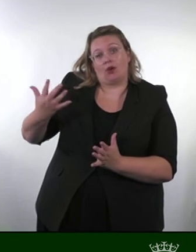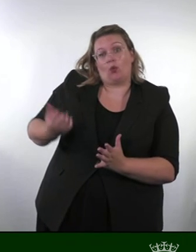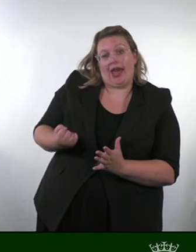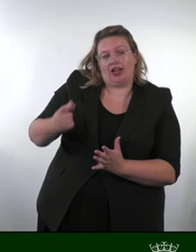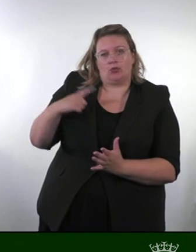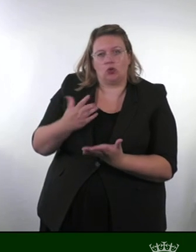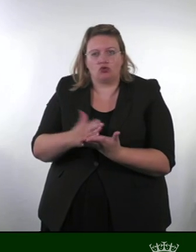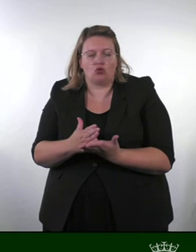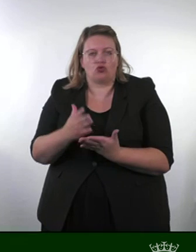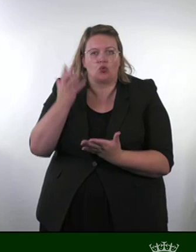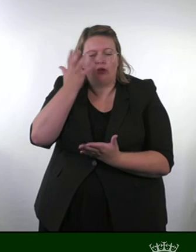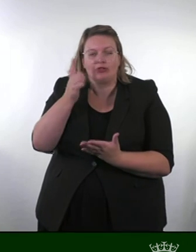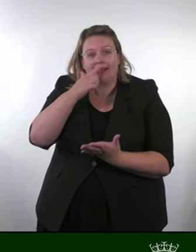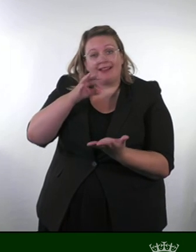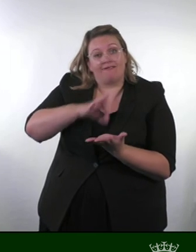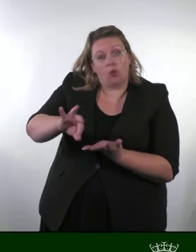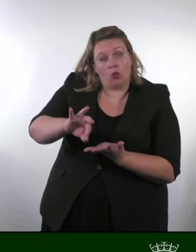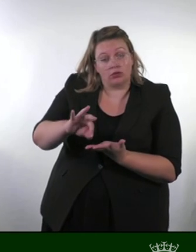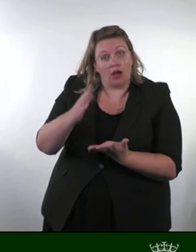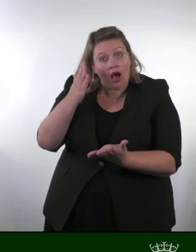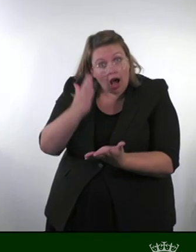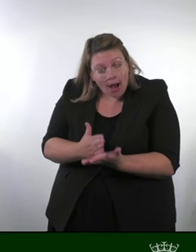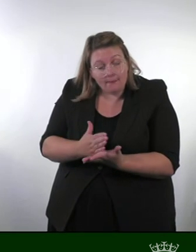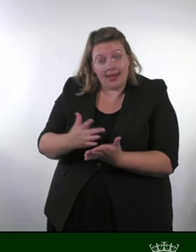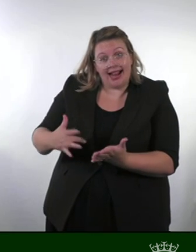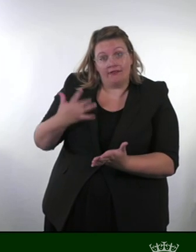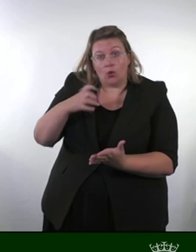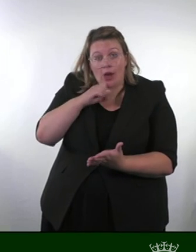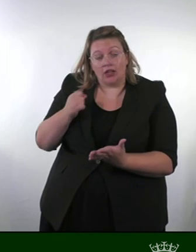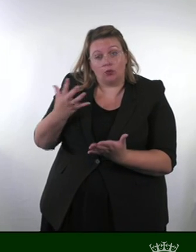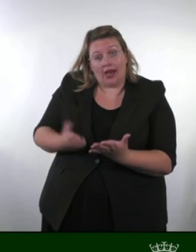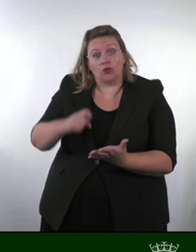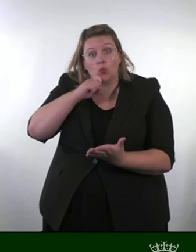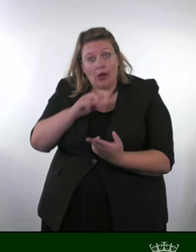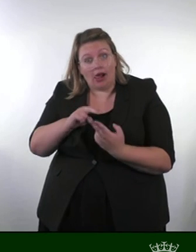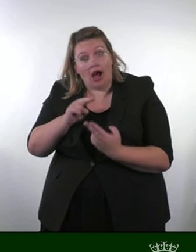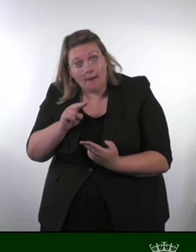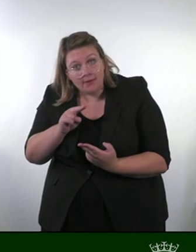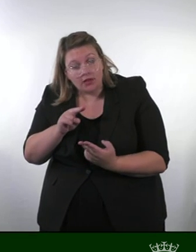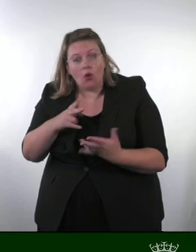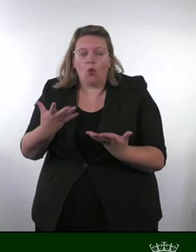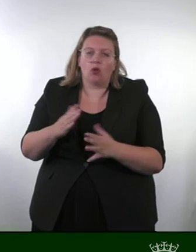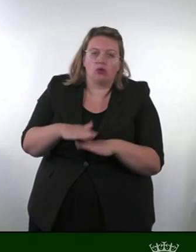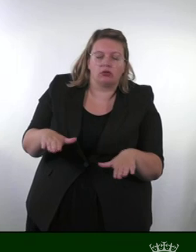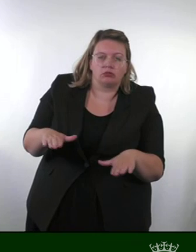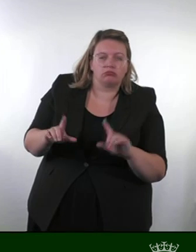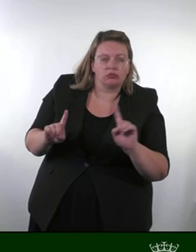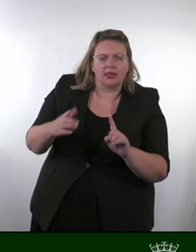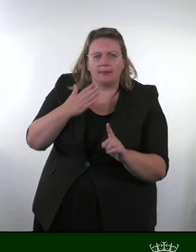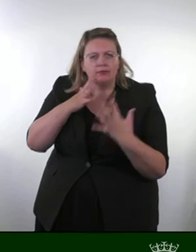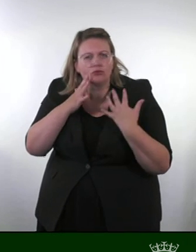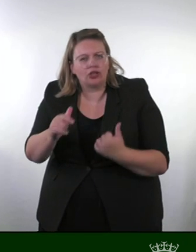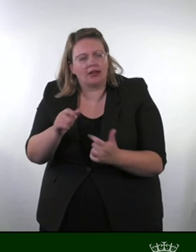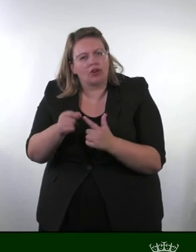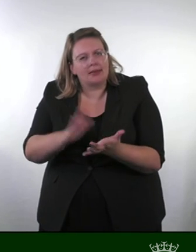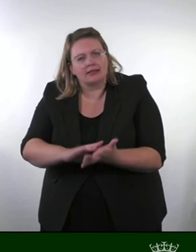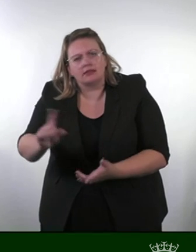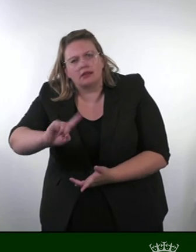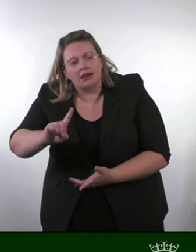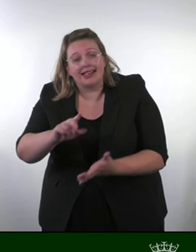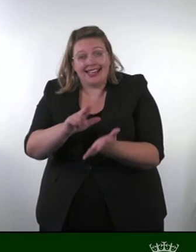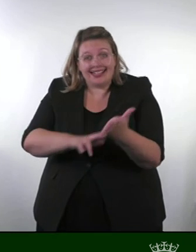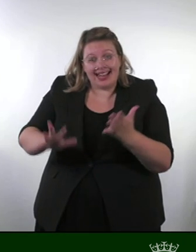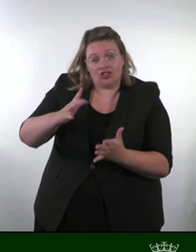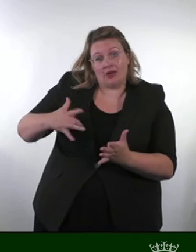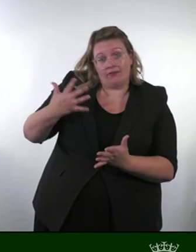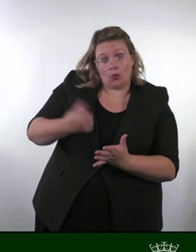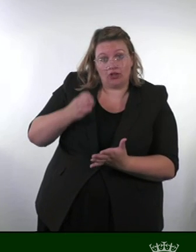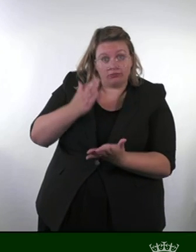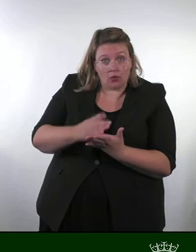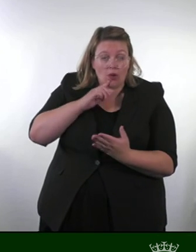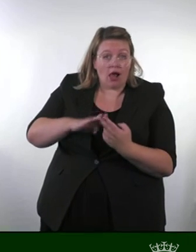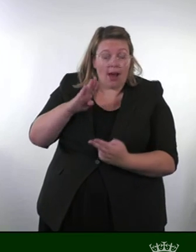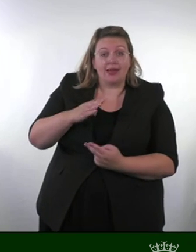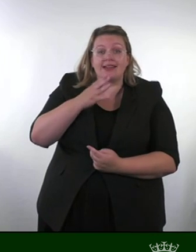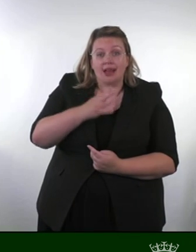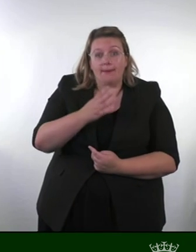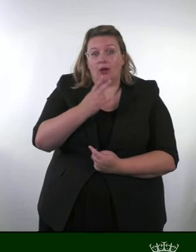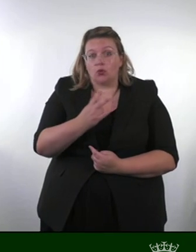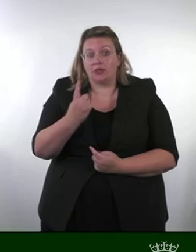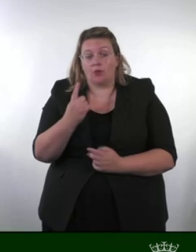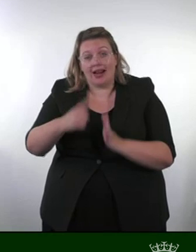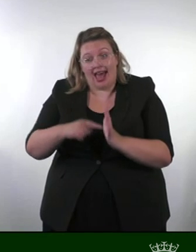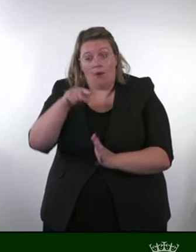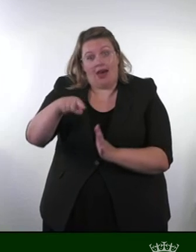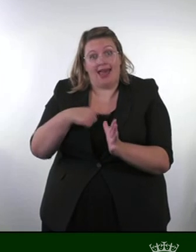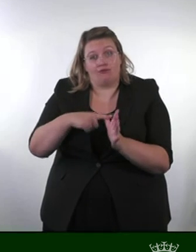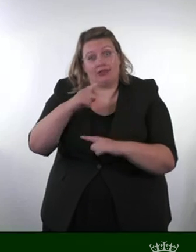Can the Prime Minister rule that out once and for all, recognise that working people should not be made to pay for this crisis and confirm that the national living wage will rise as planned to £9.21 an hour in April?